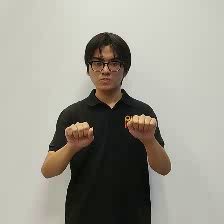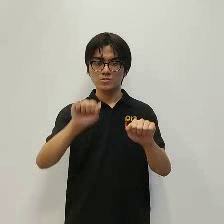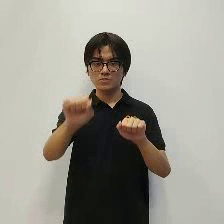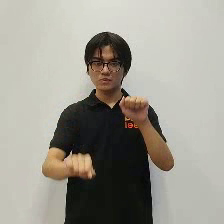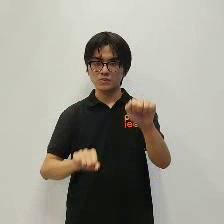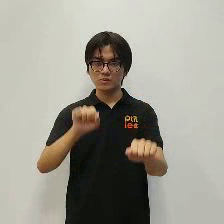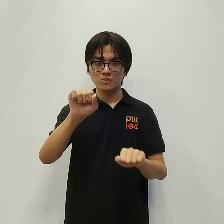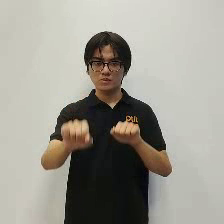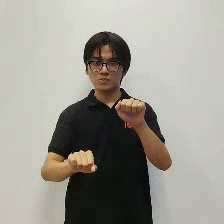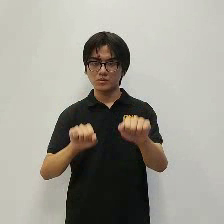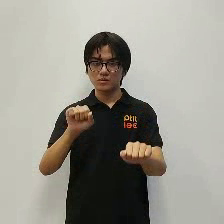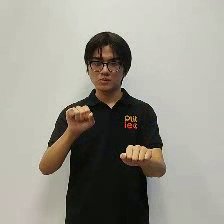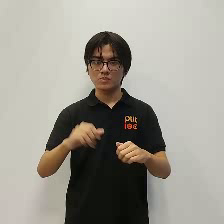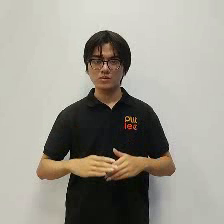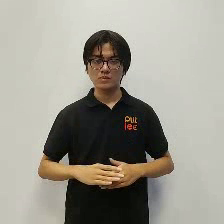Xe đạp